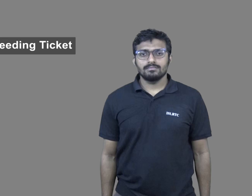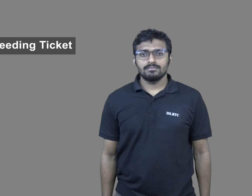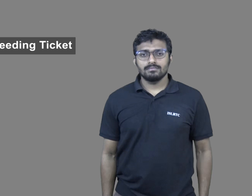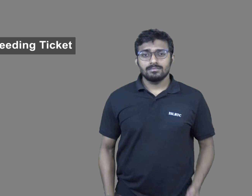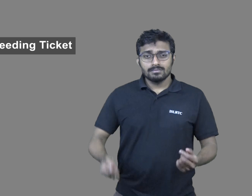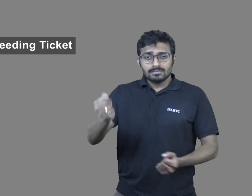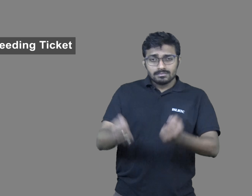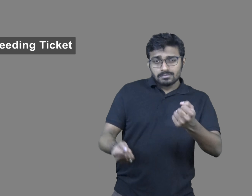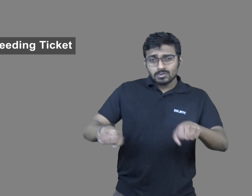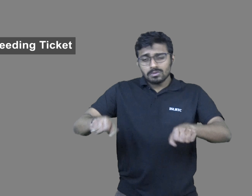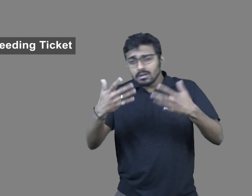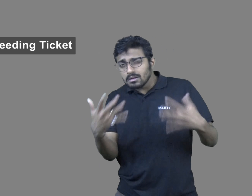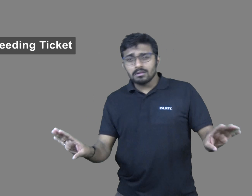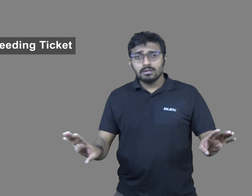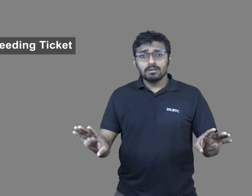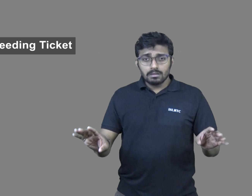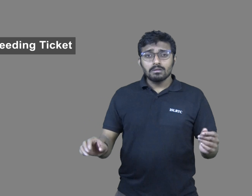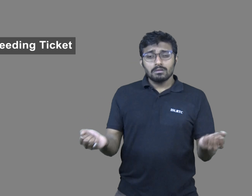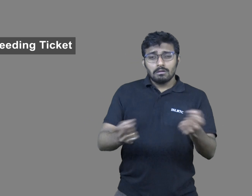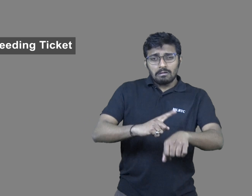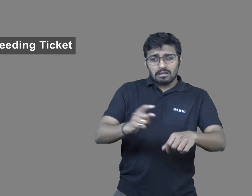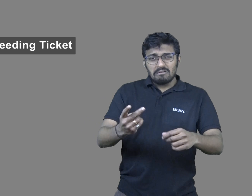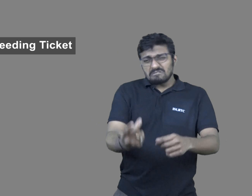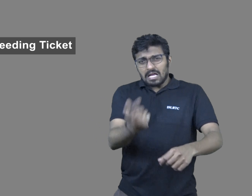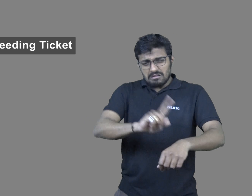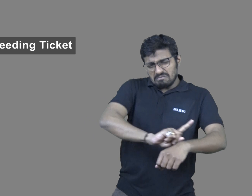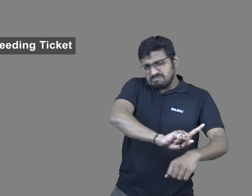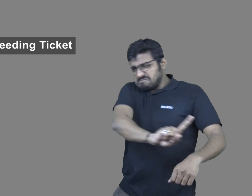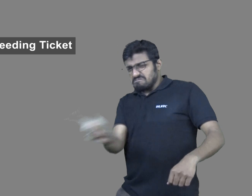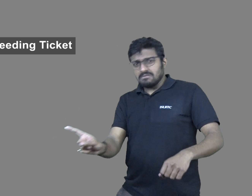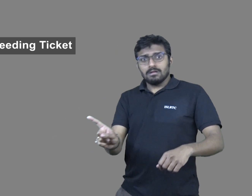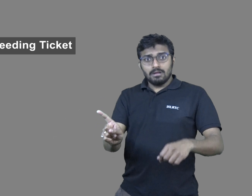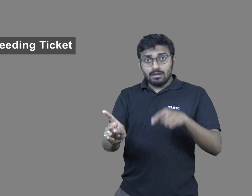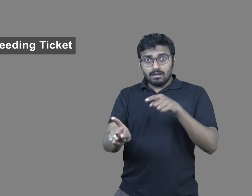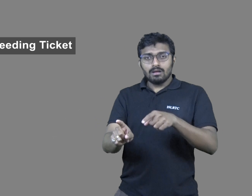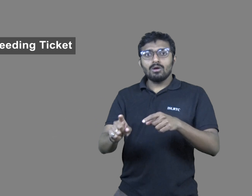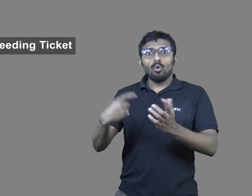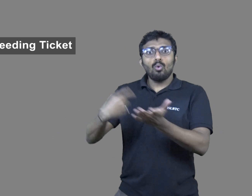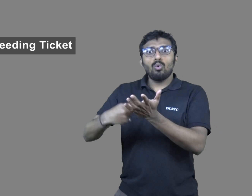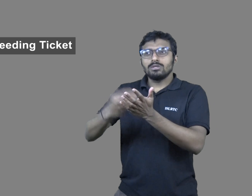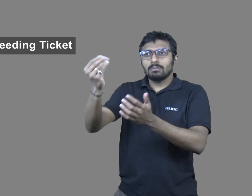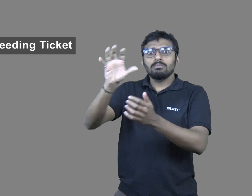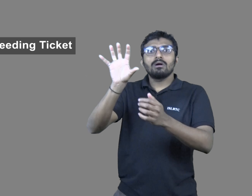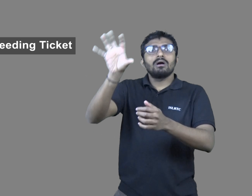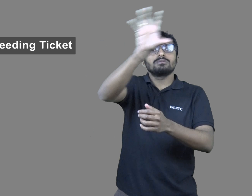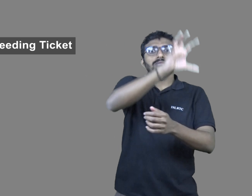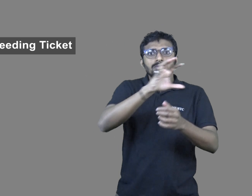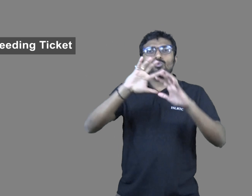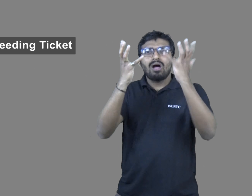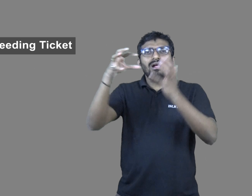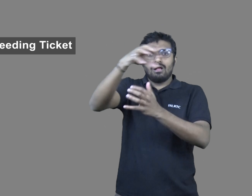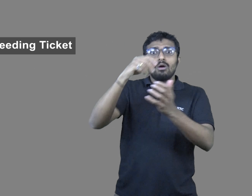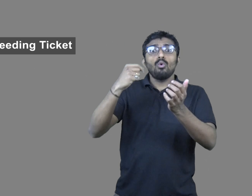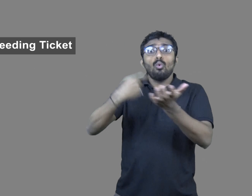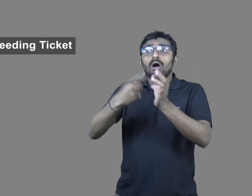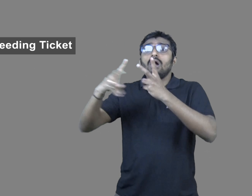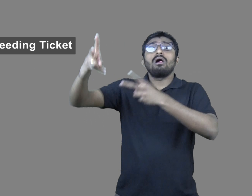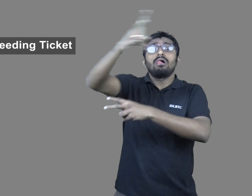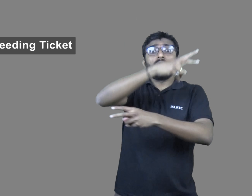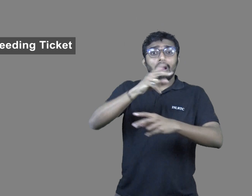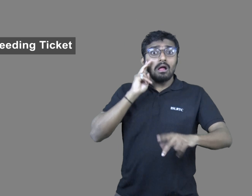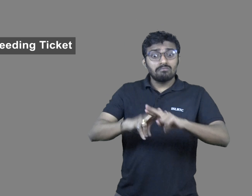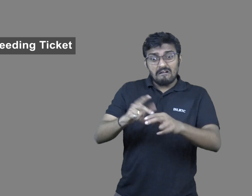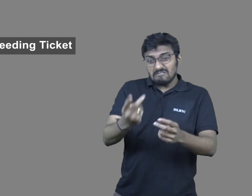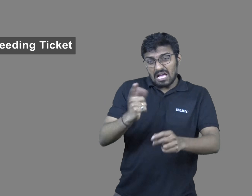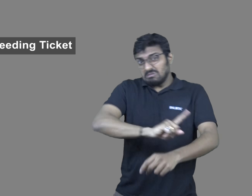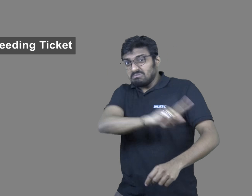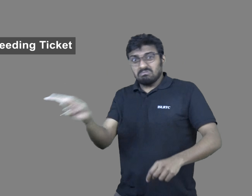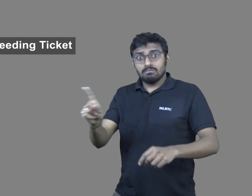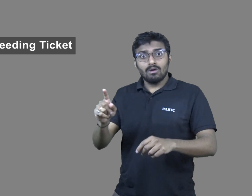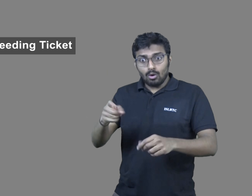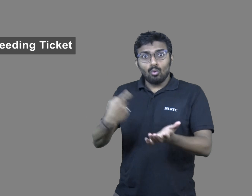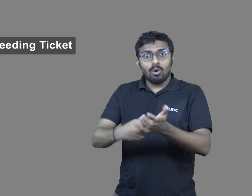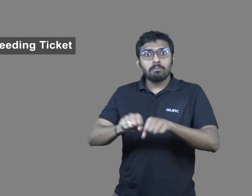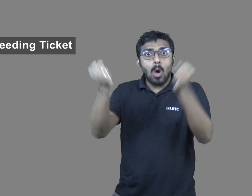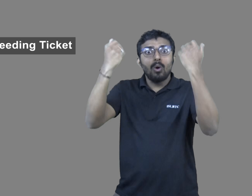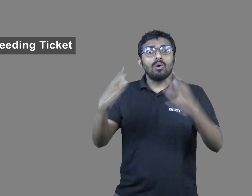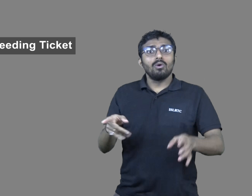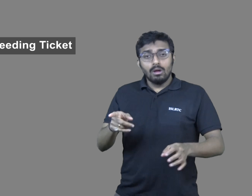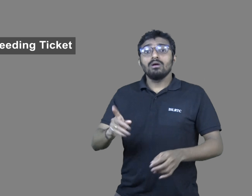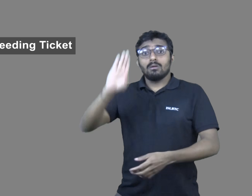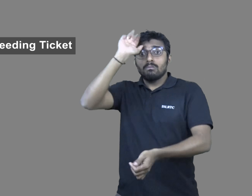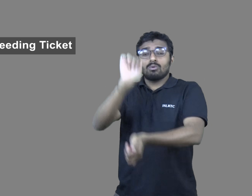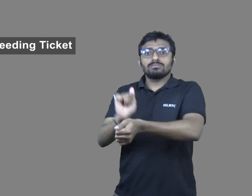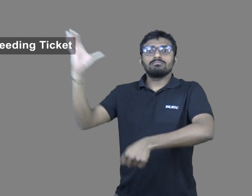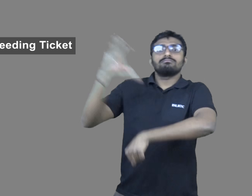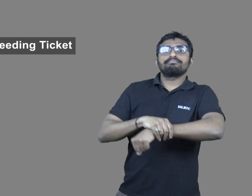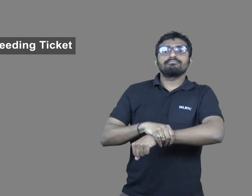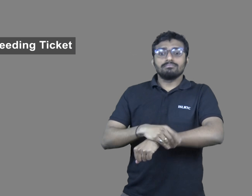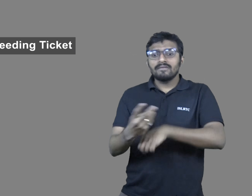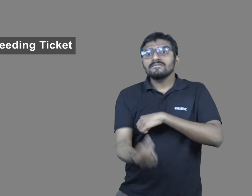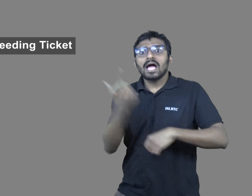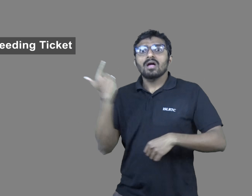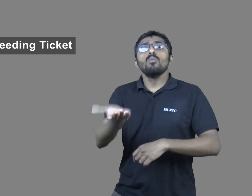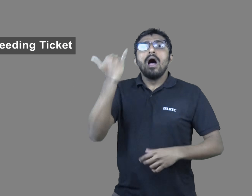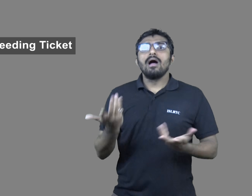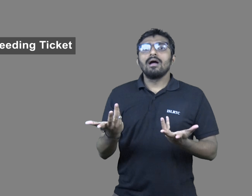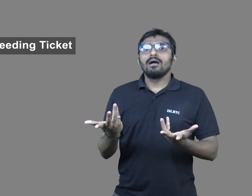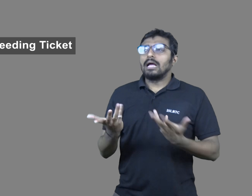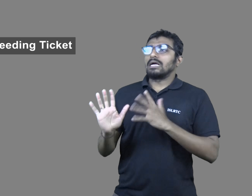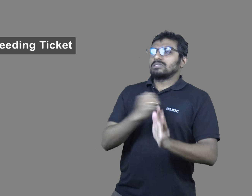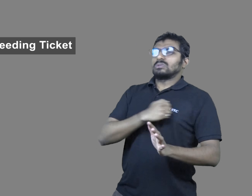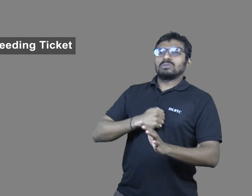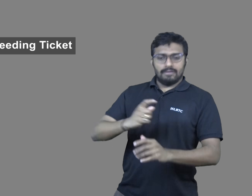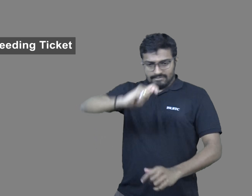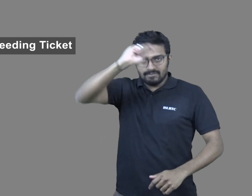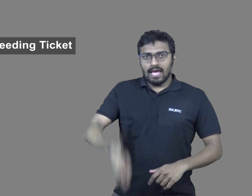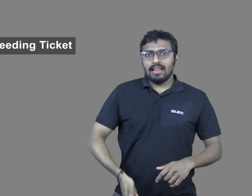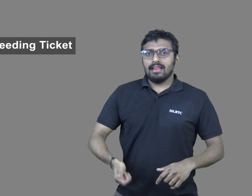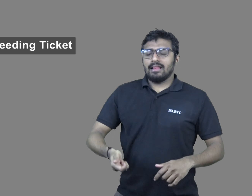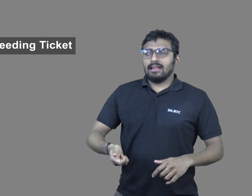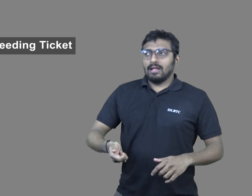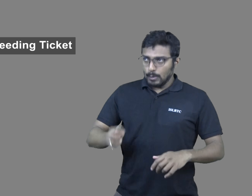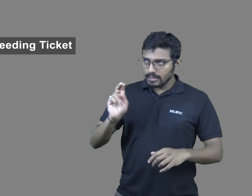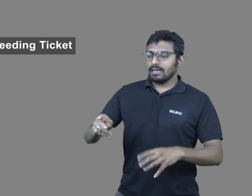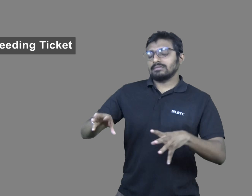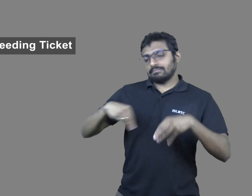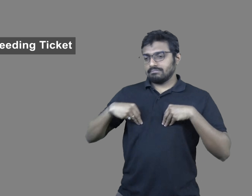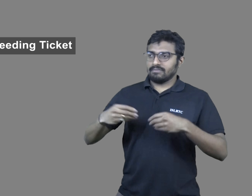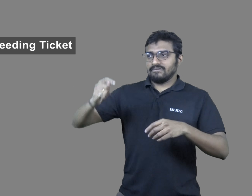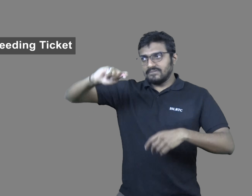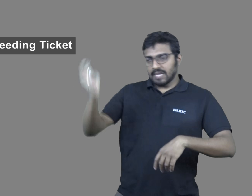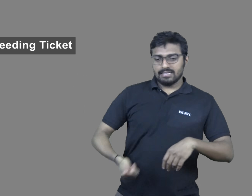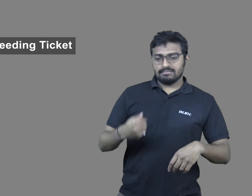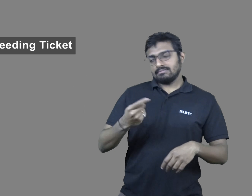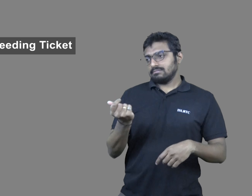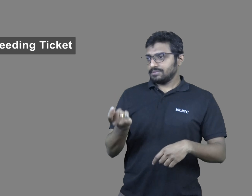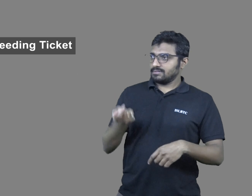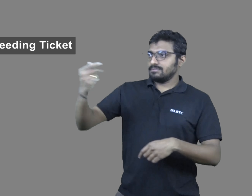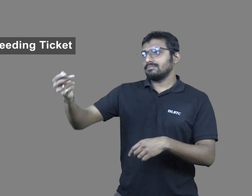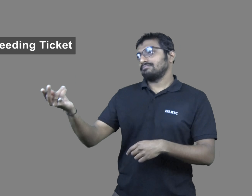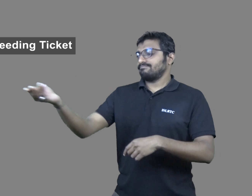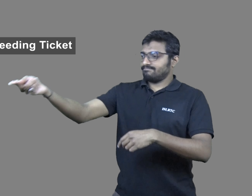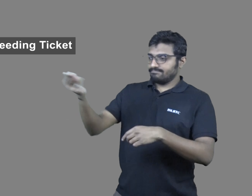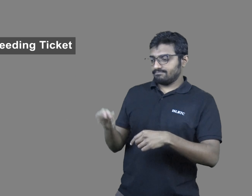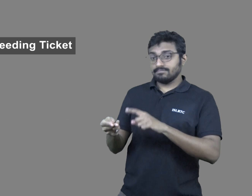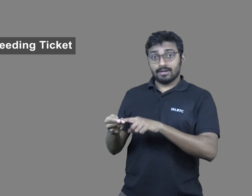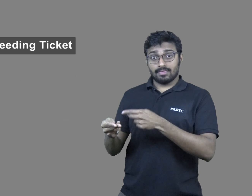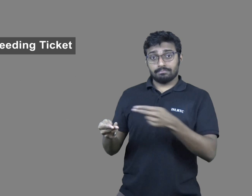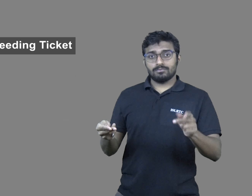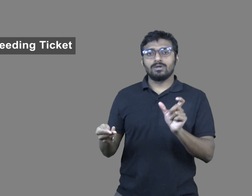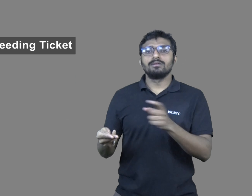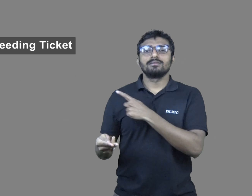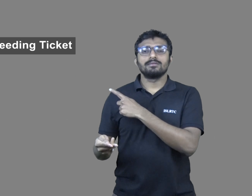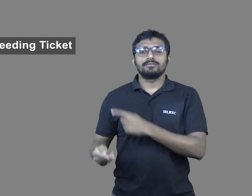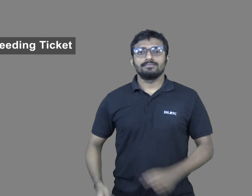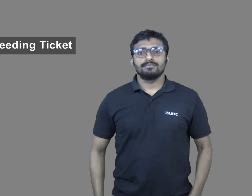Speeding Ticket